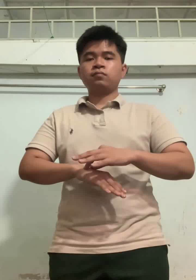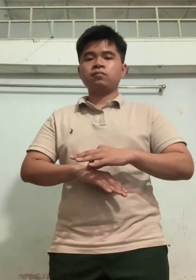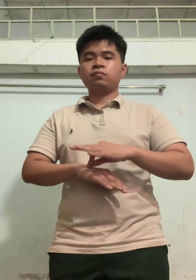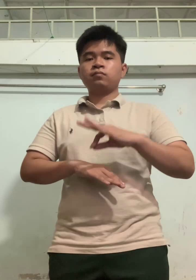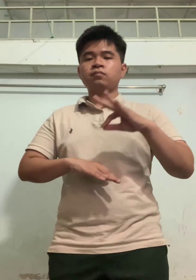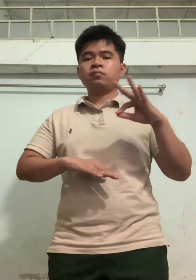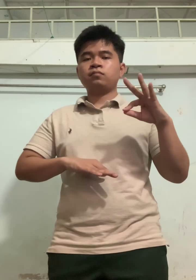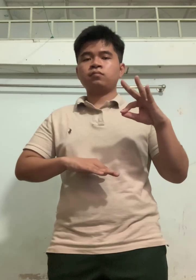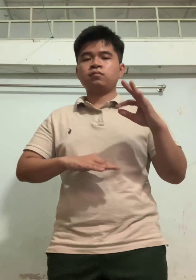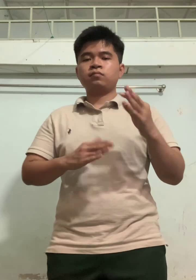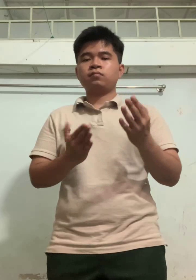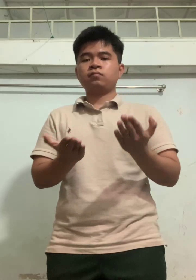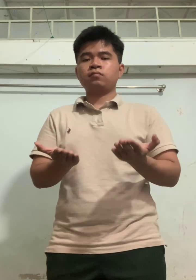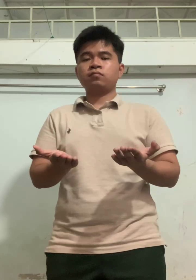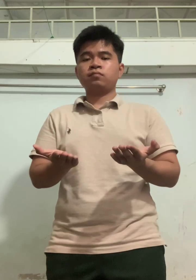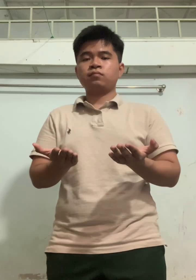tuan nay